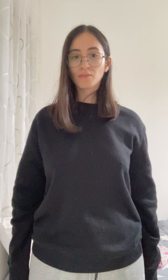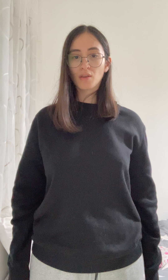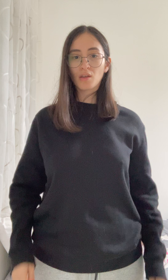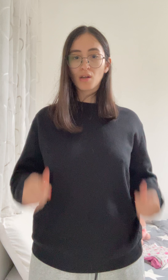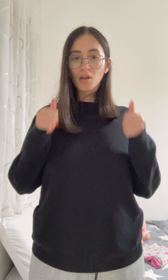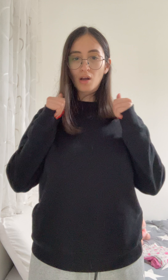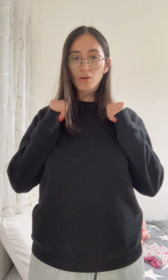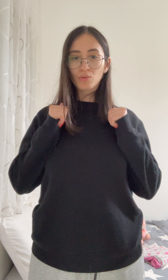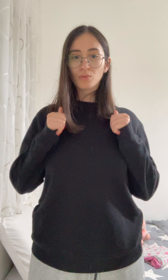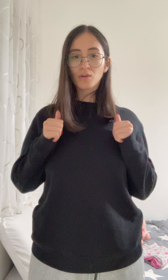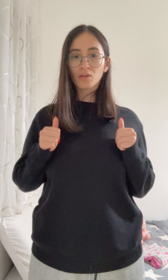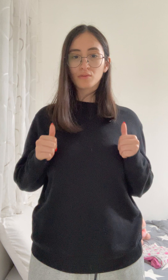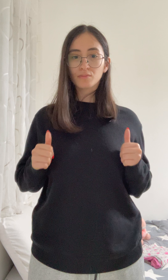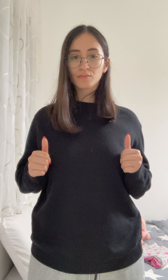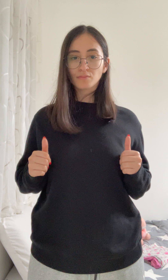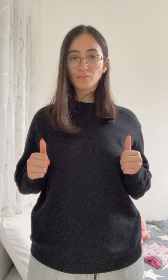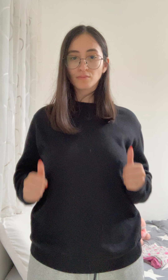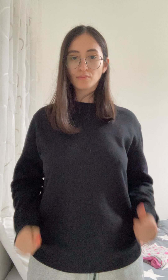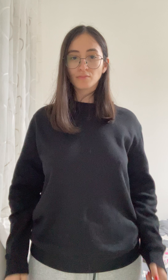רגוע